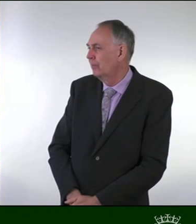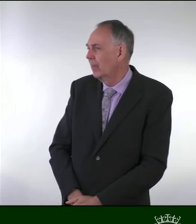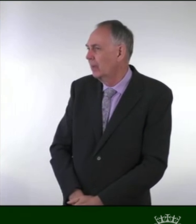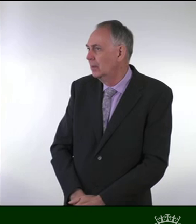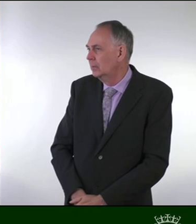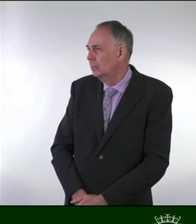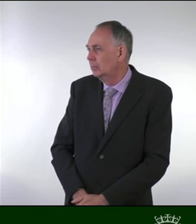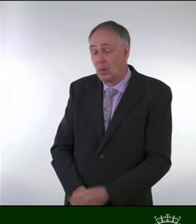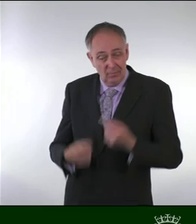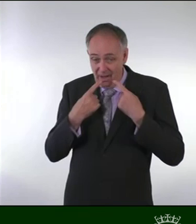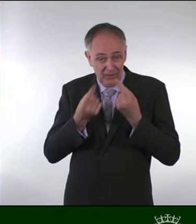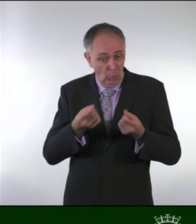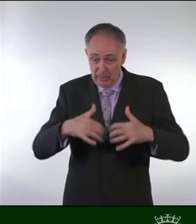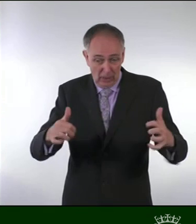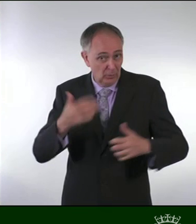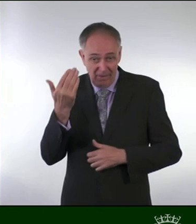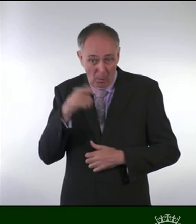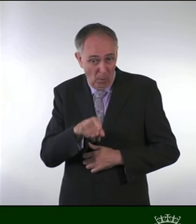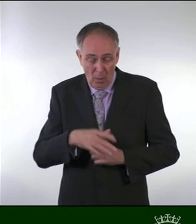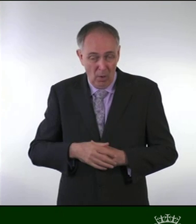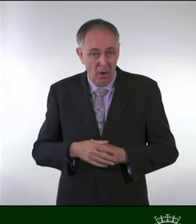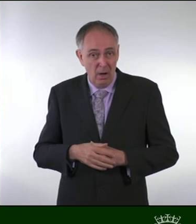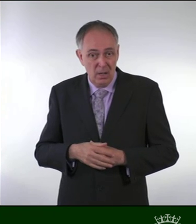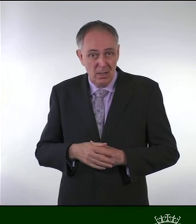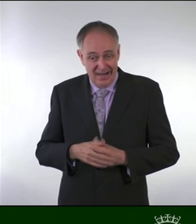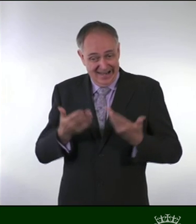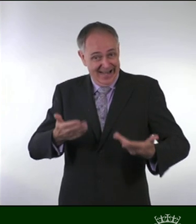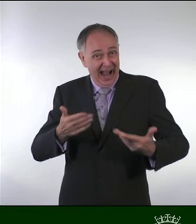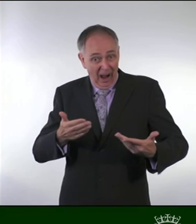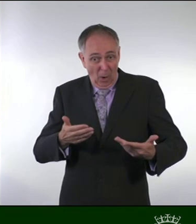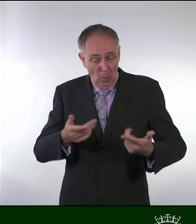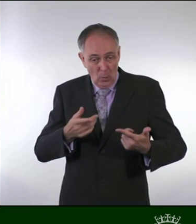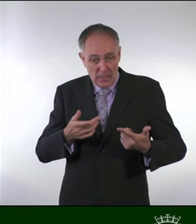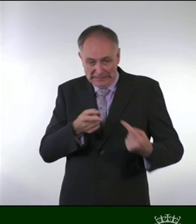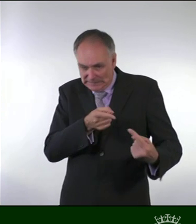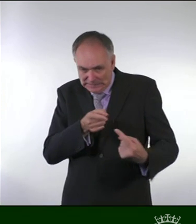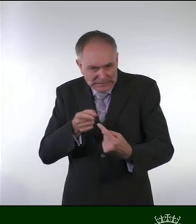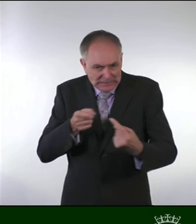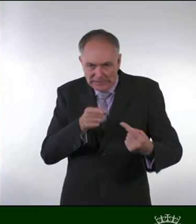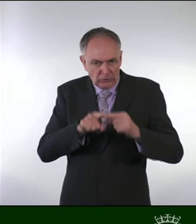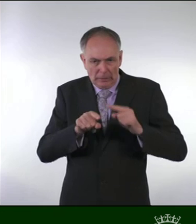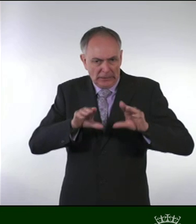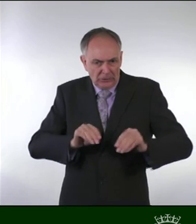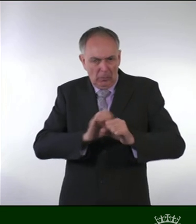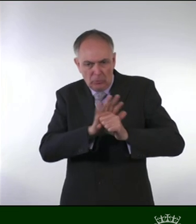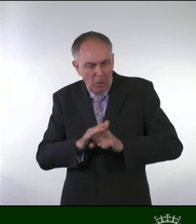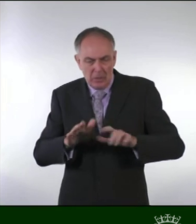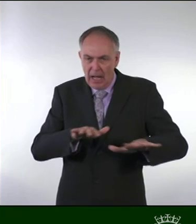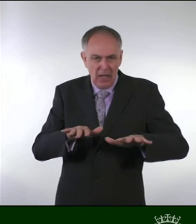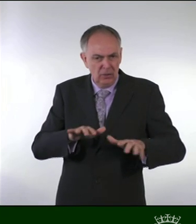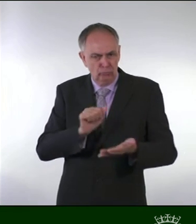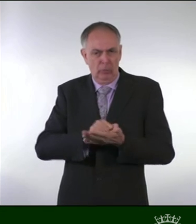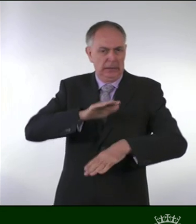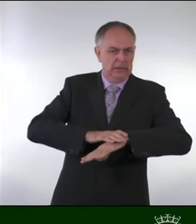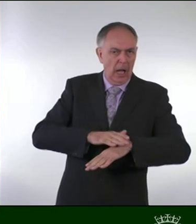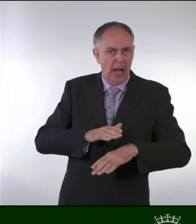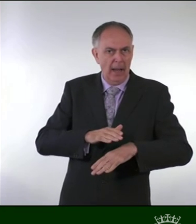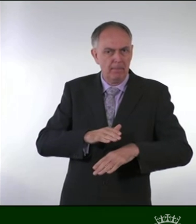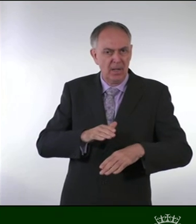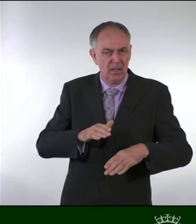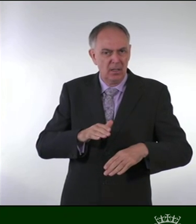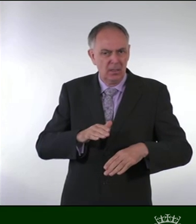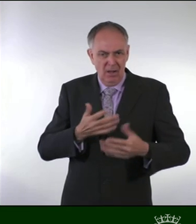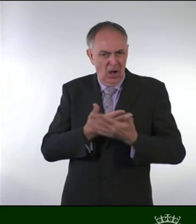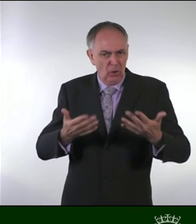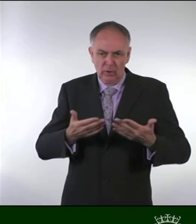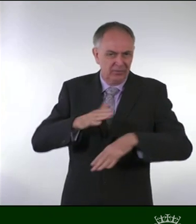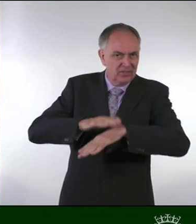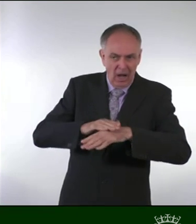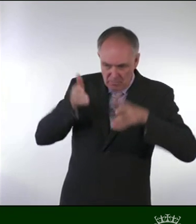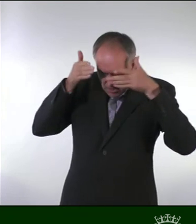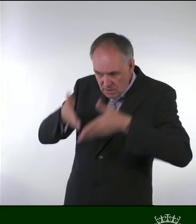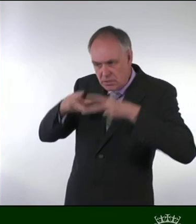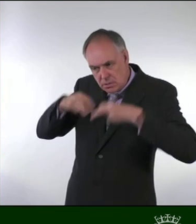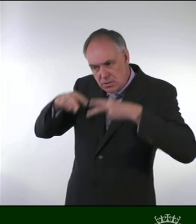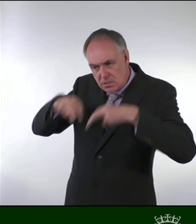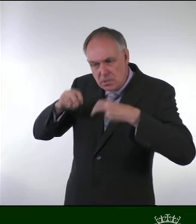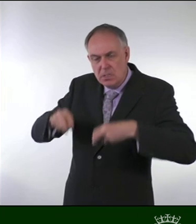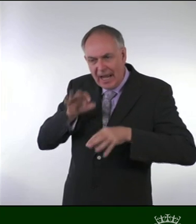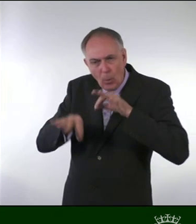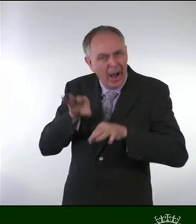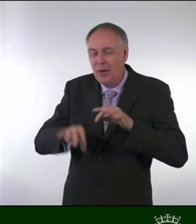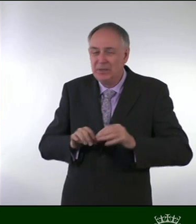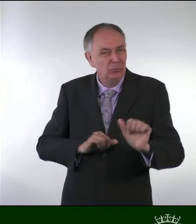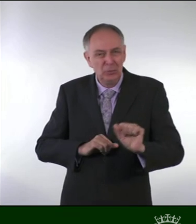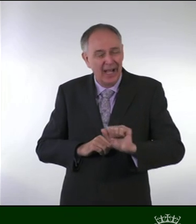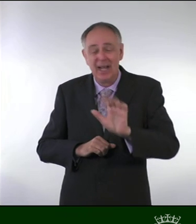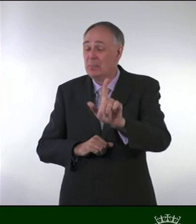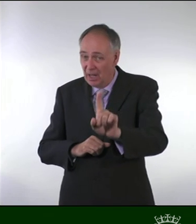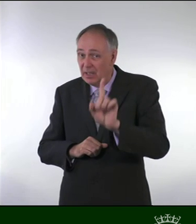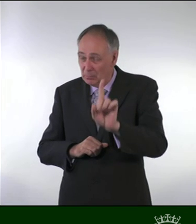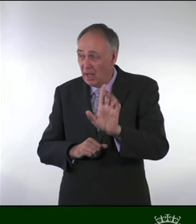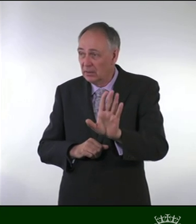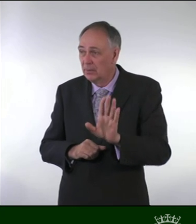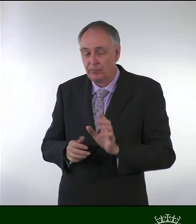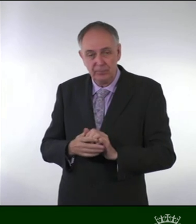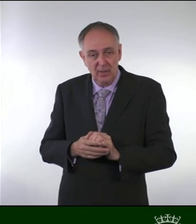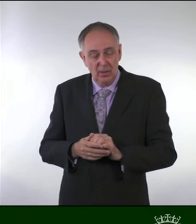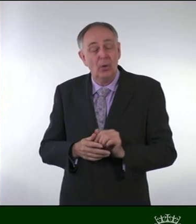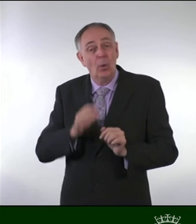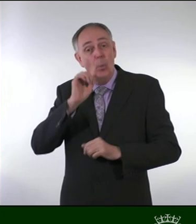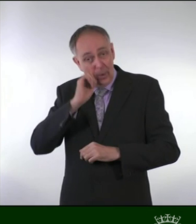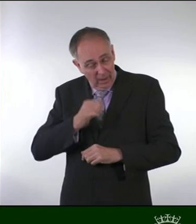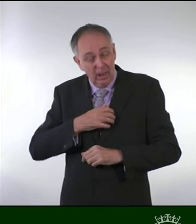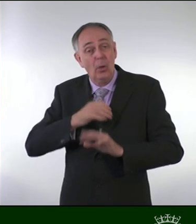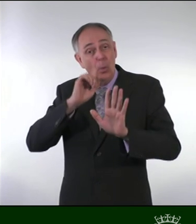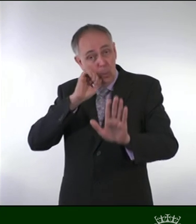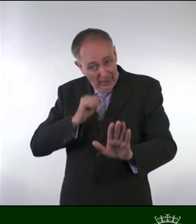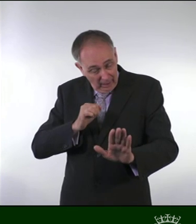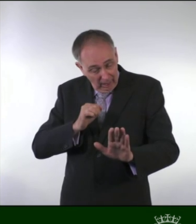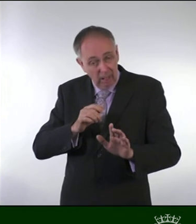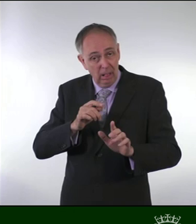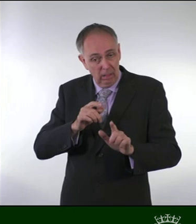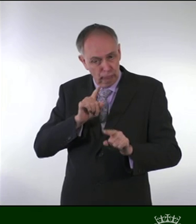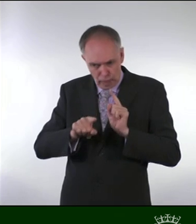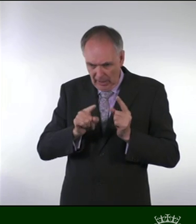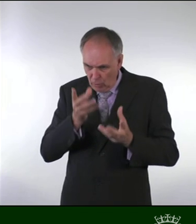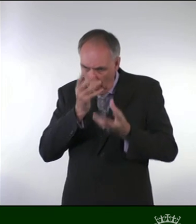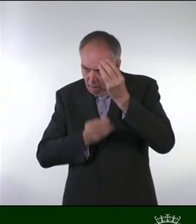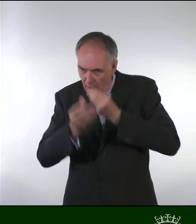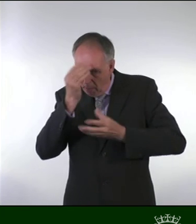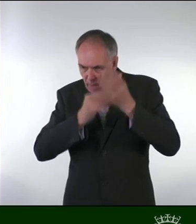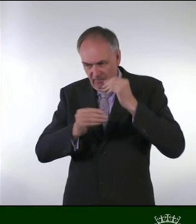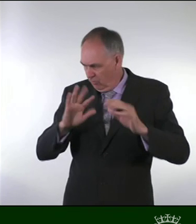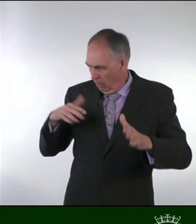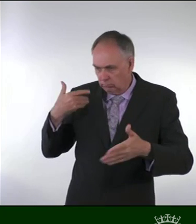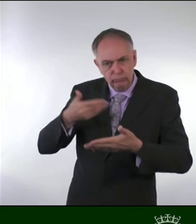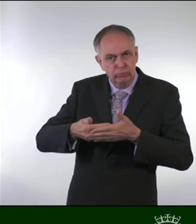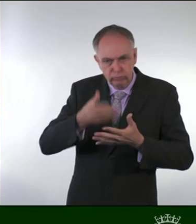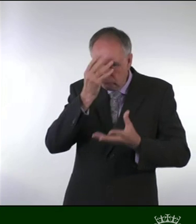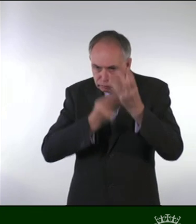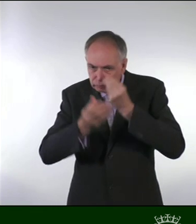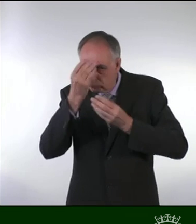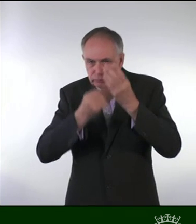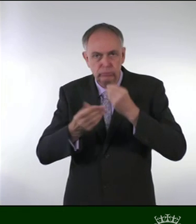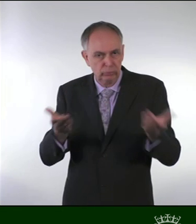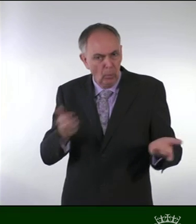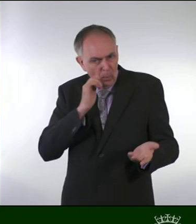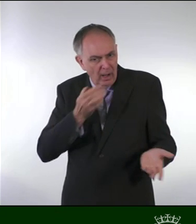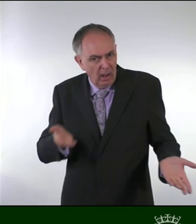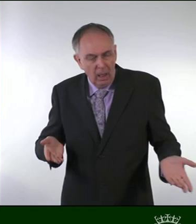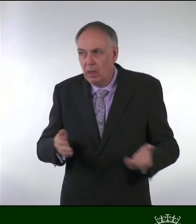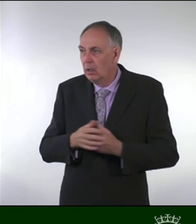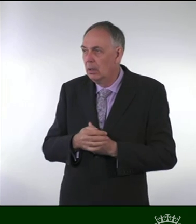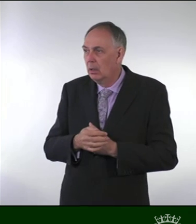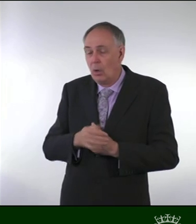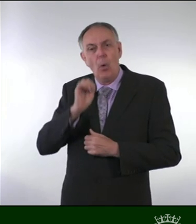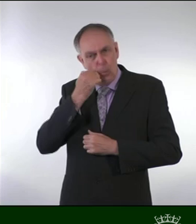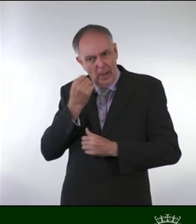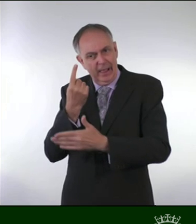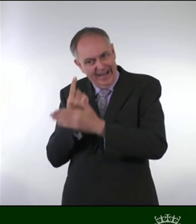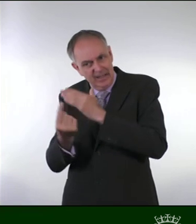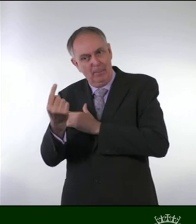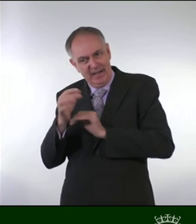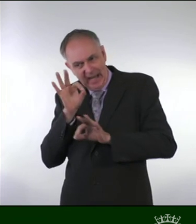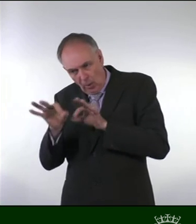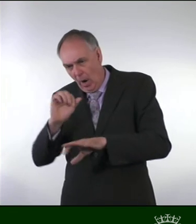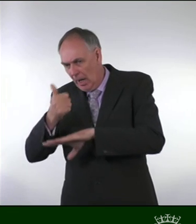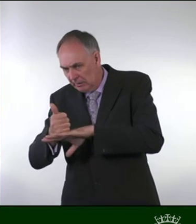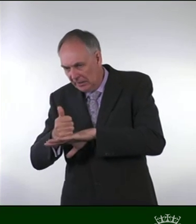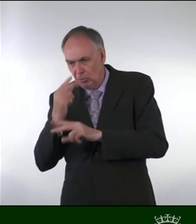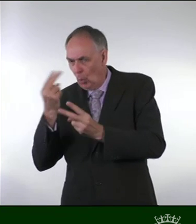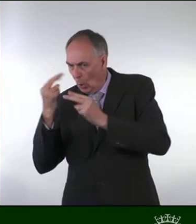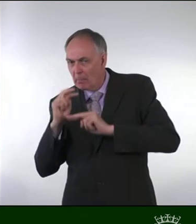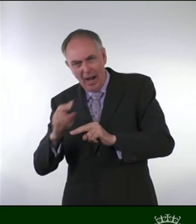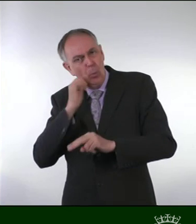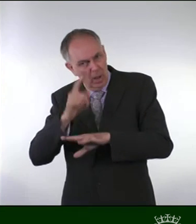As I have told the House several times, I do not believe that now, in the middle of combating the pandemic as we are, is the right moment to devote huge amounts of official time to an inquiry, but of course we will seek to learn the lessons of the pandemic in the future, and certainly we will have an independent inquiry into what happened.